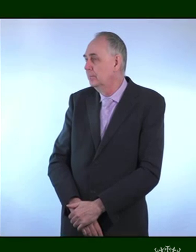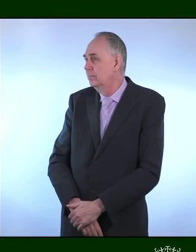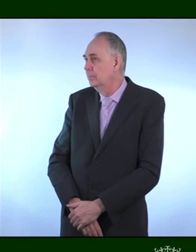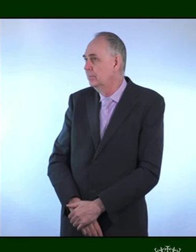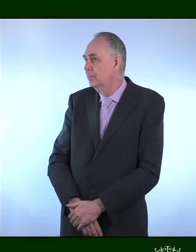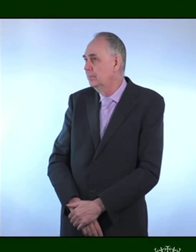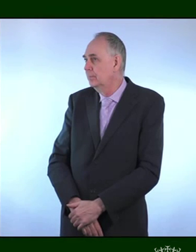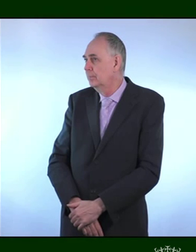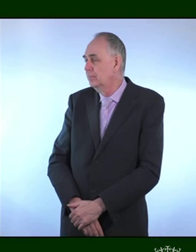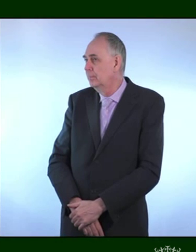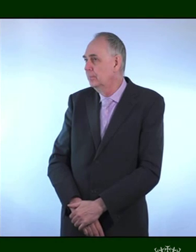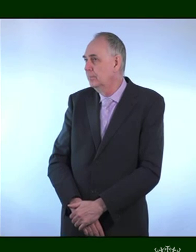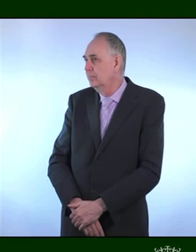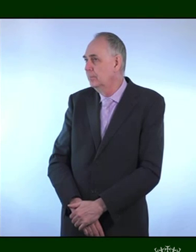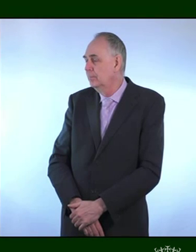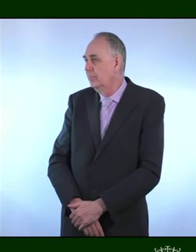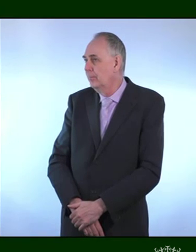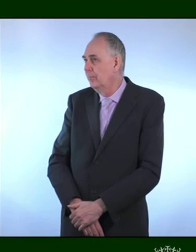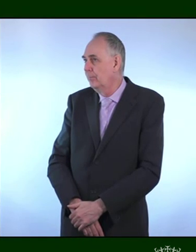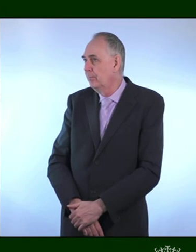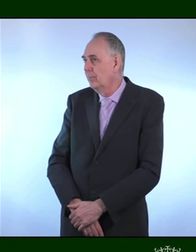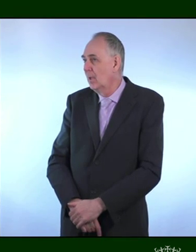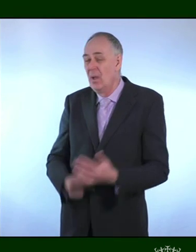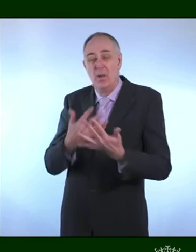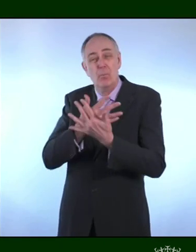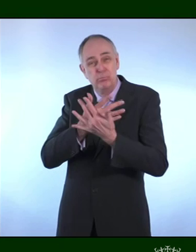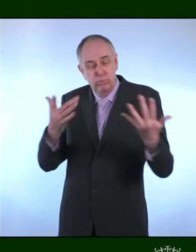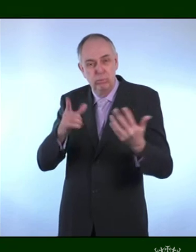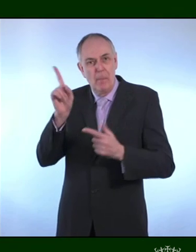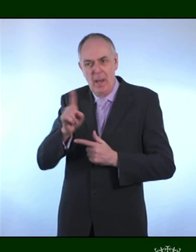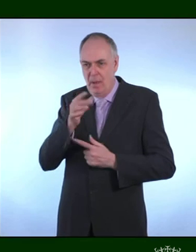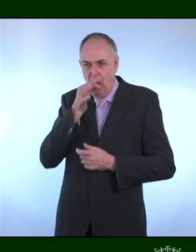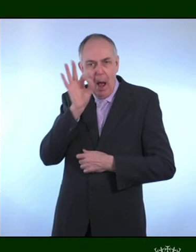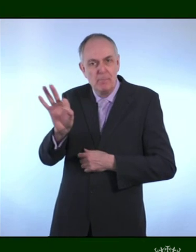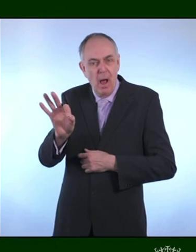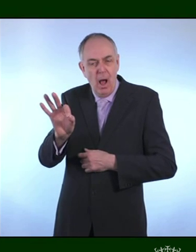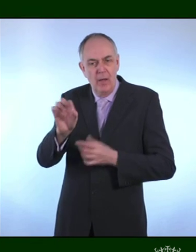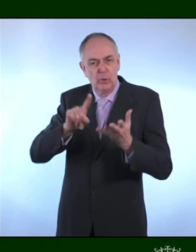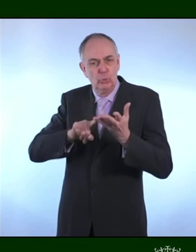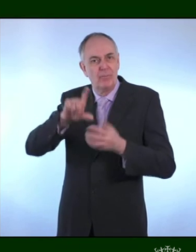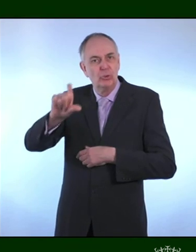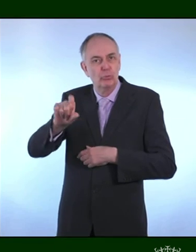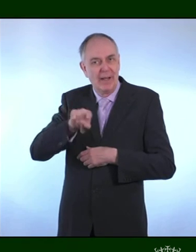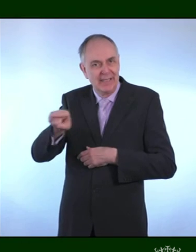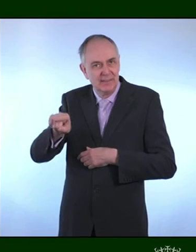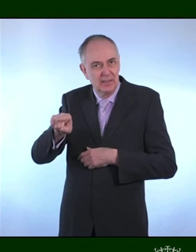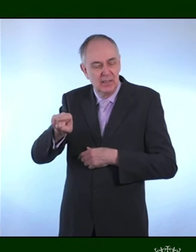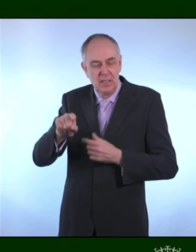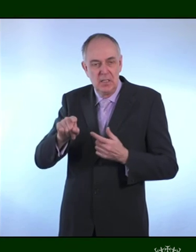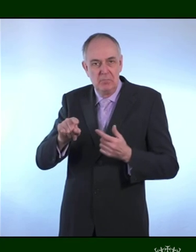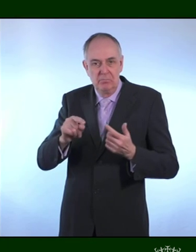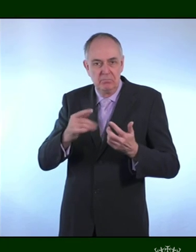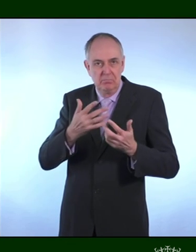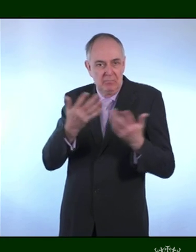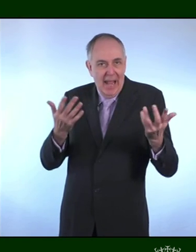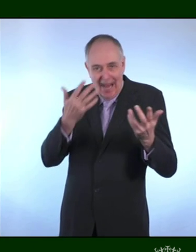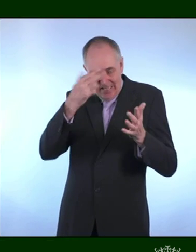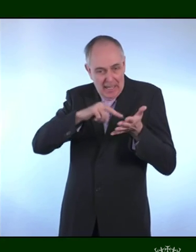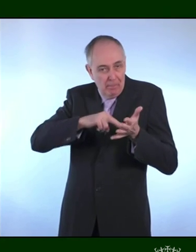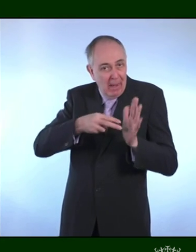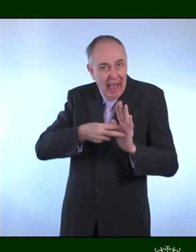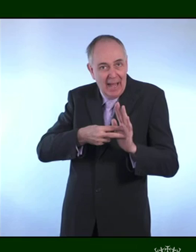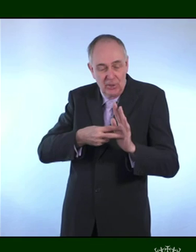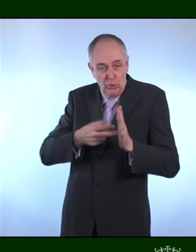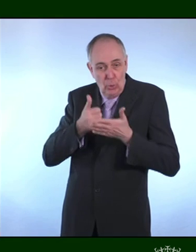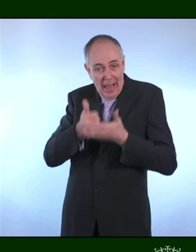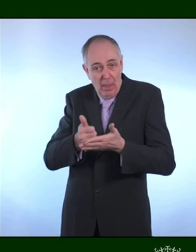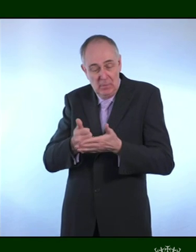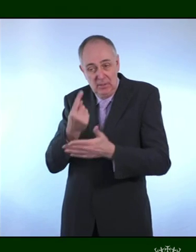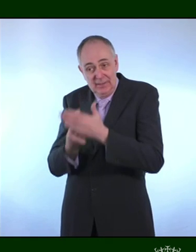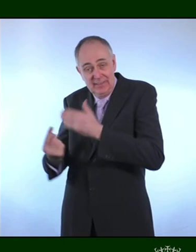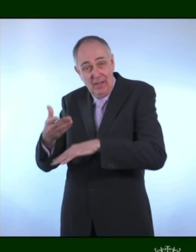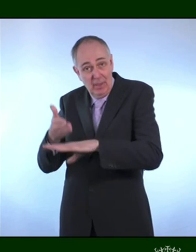We have already heard about the huge increase in applications for universal credit, and whatever measures the Chancellor comes forward with to help the self-employed will take time to implement.